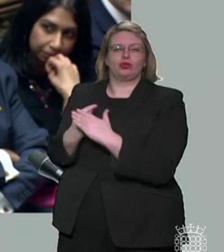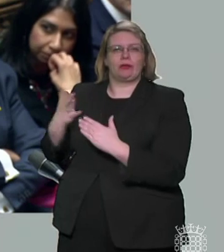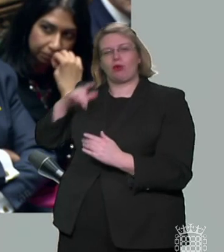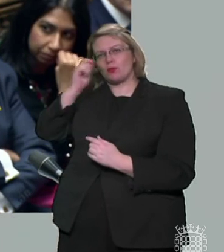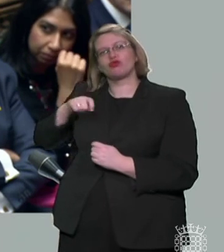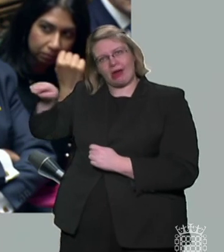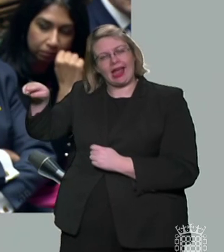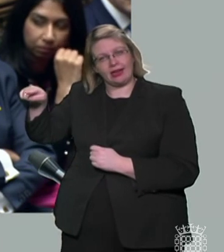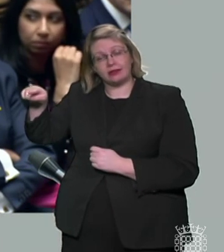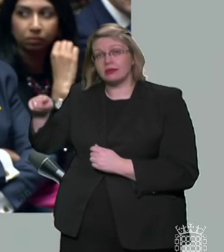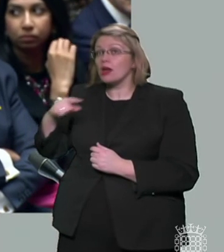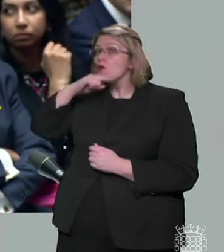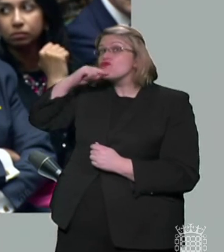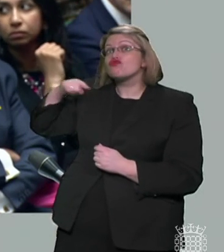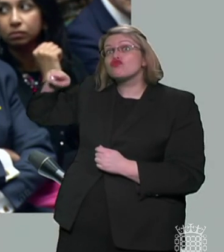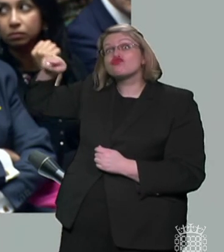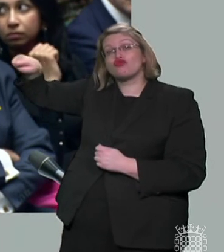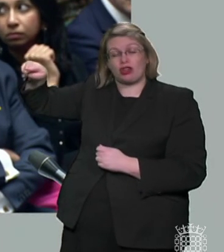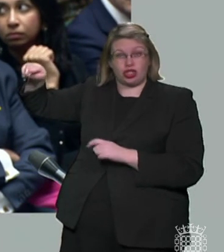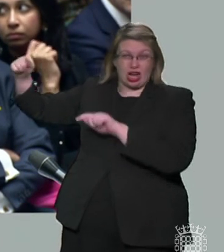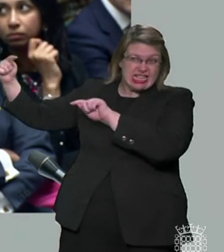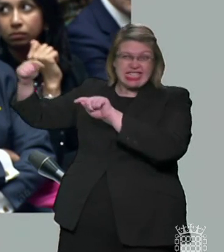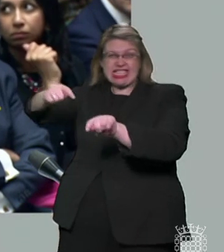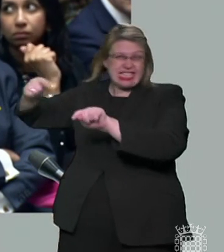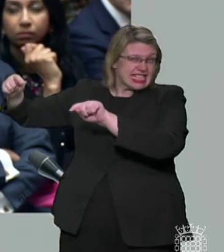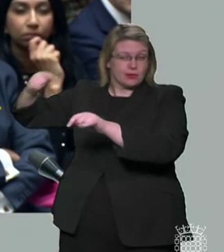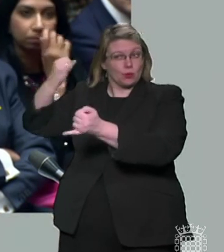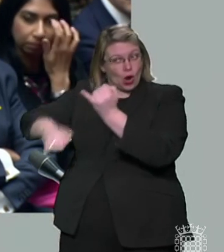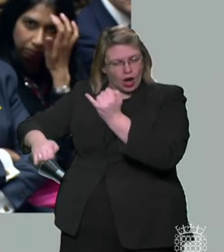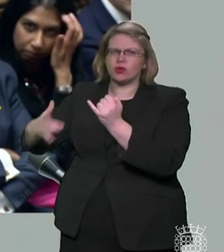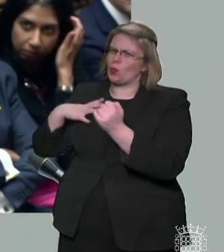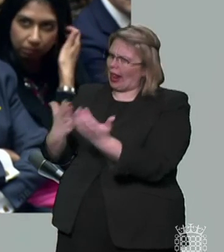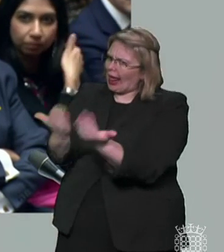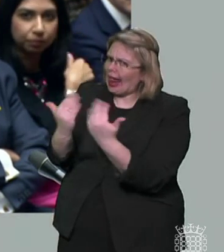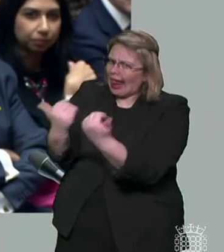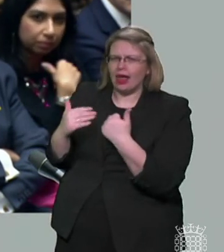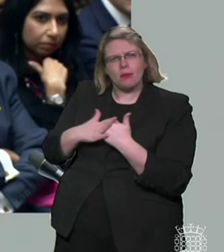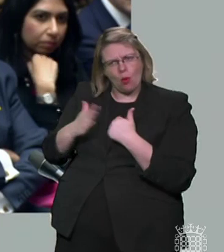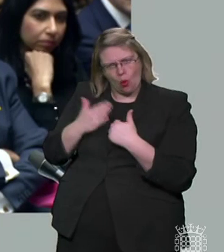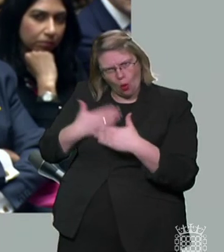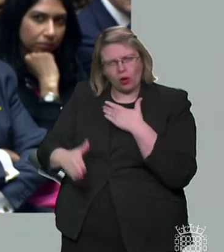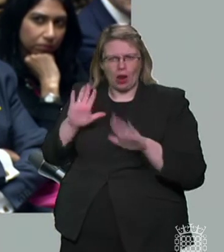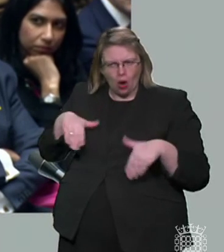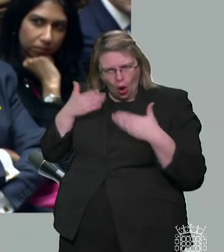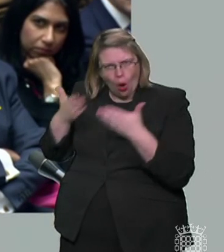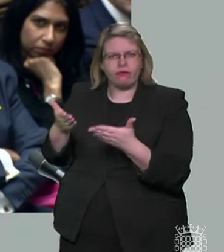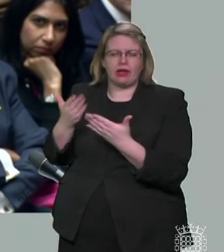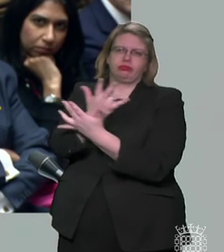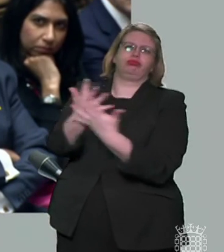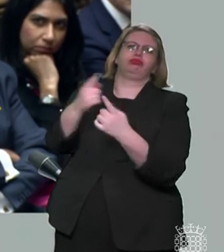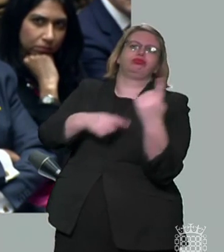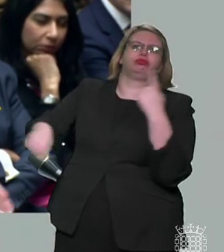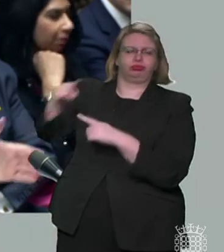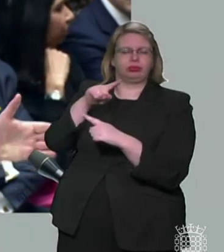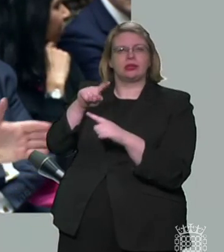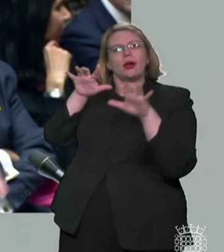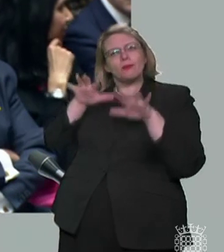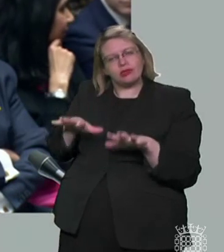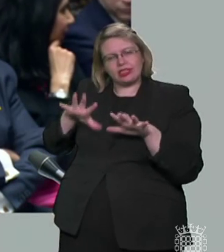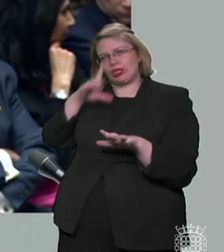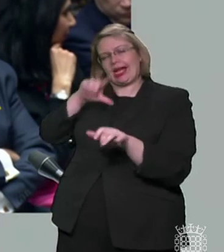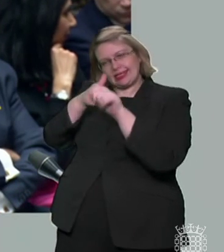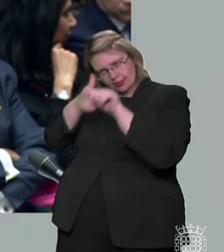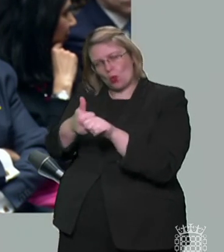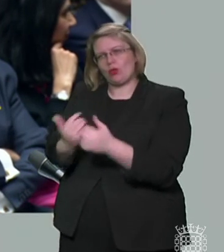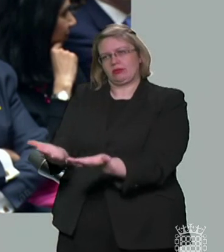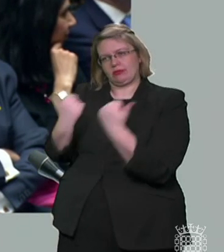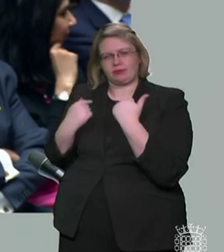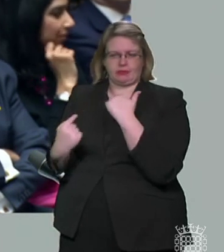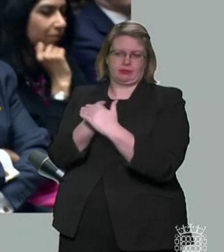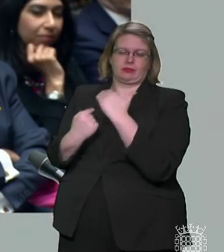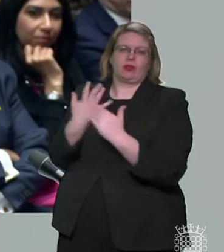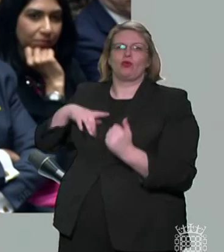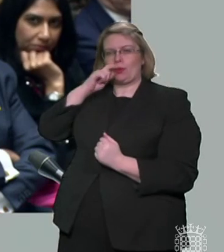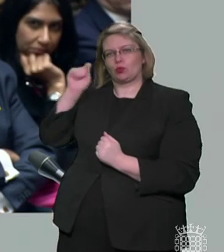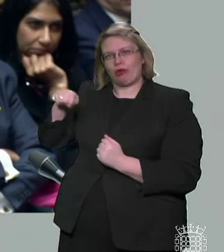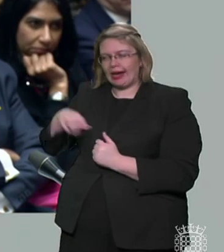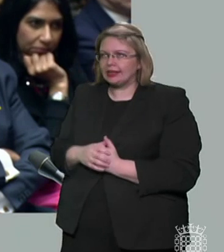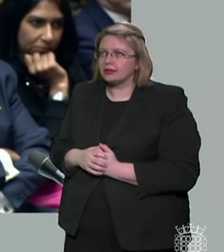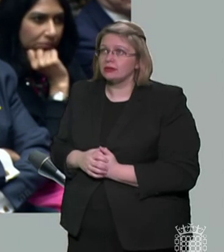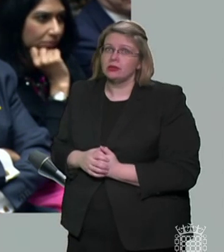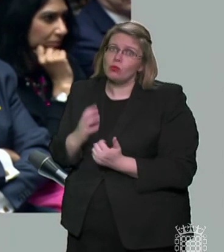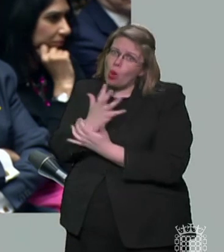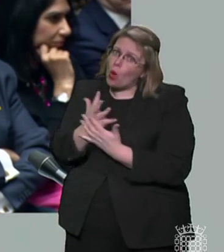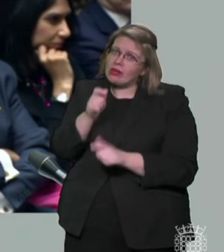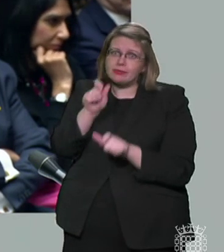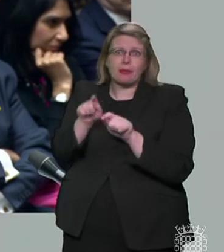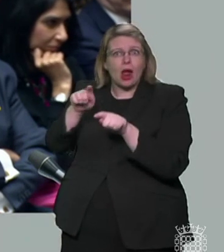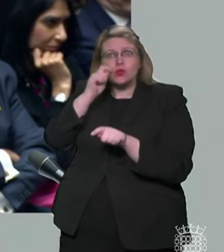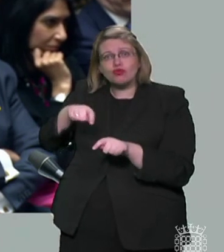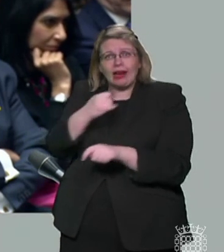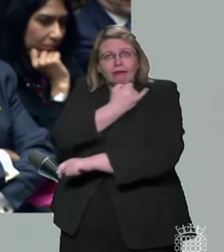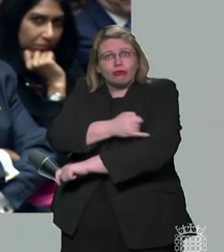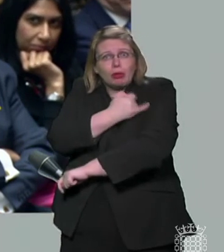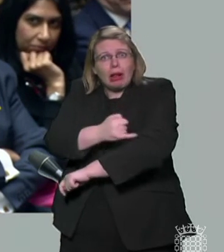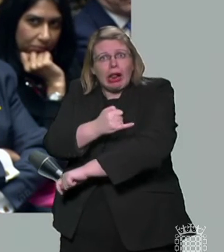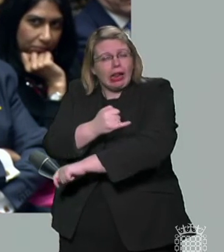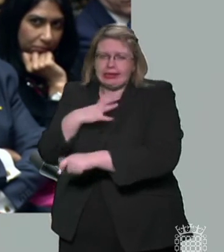As Vladimir Putin doubles down in his attacks, we will go further and there will be routes by which the whole country can offer a welcome to vulnerable people fleeing from Ukraine.